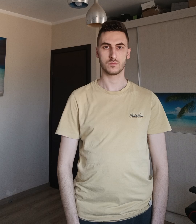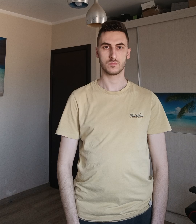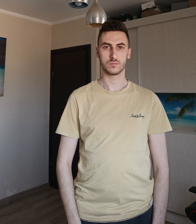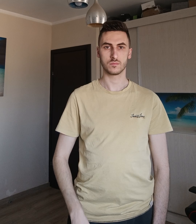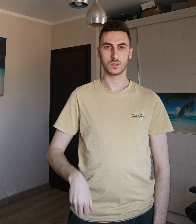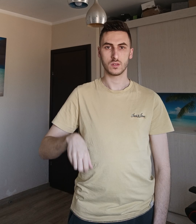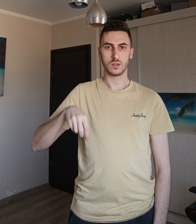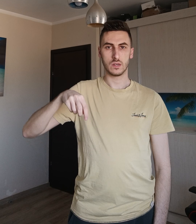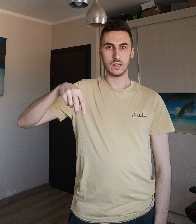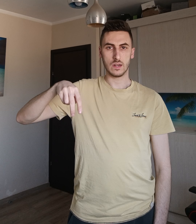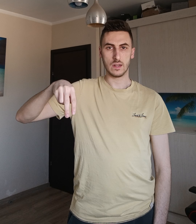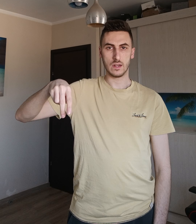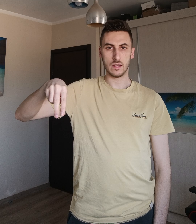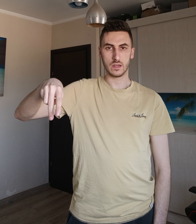ללכת